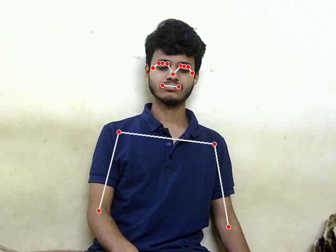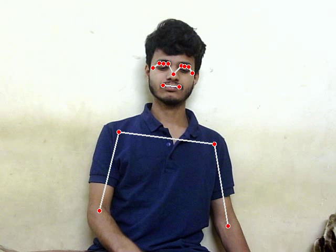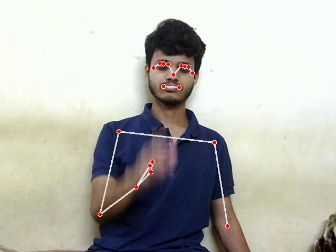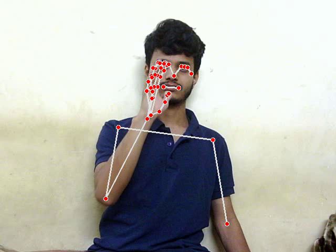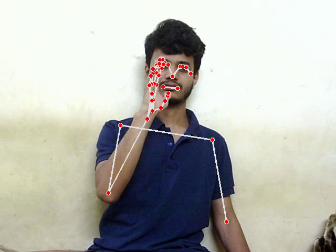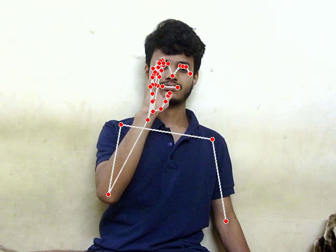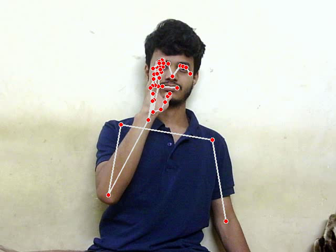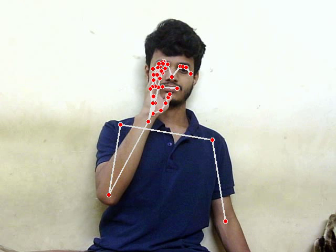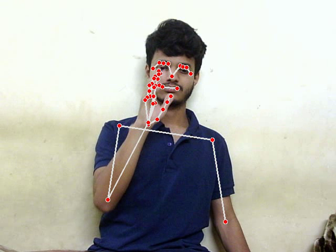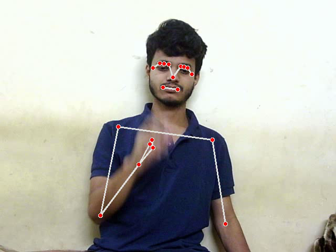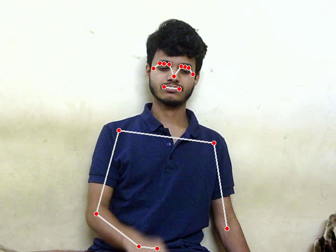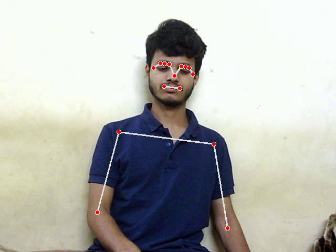mother